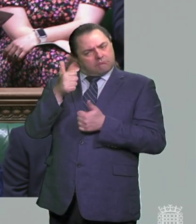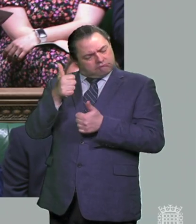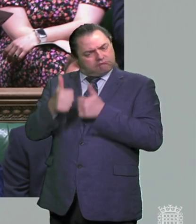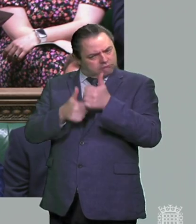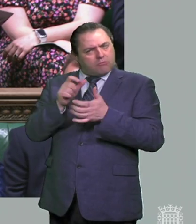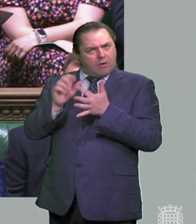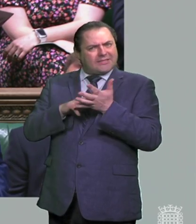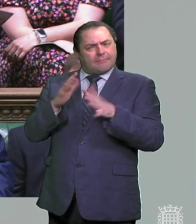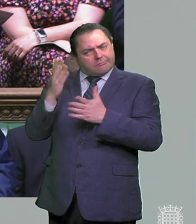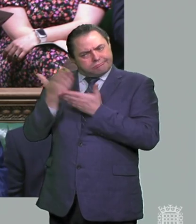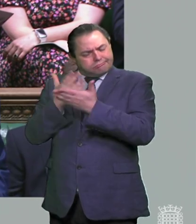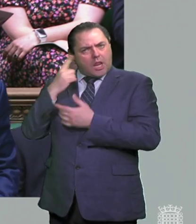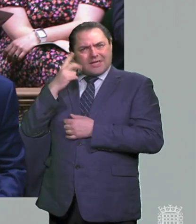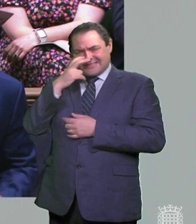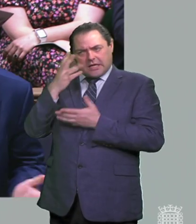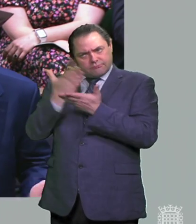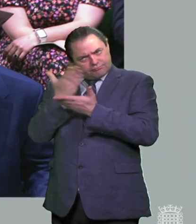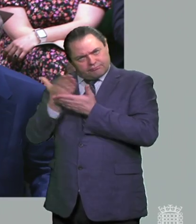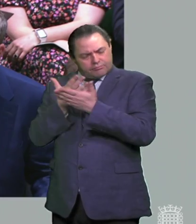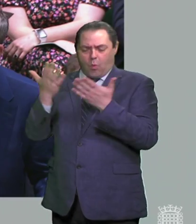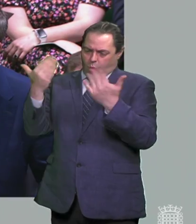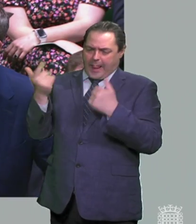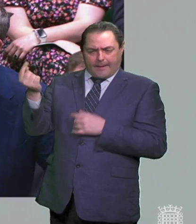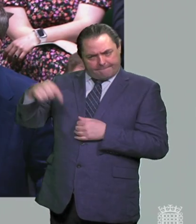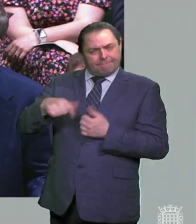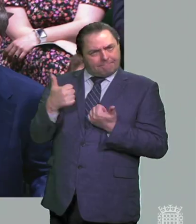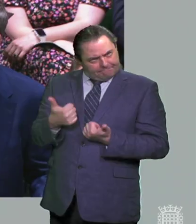The Prime Minister spoke to him last night and we welcome him to his place.